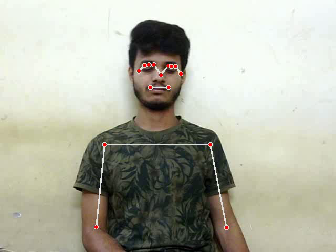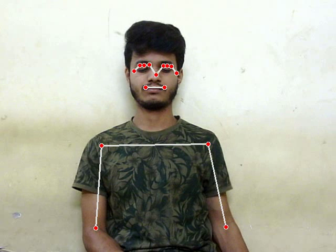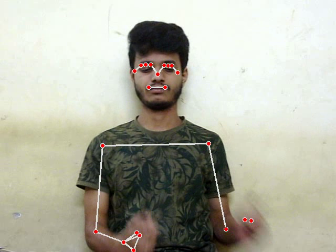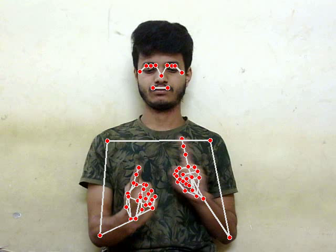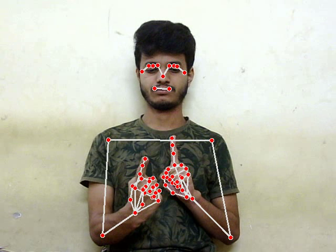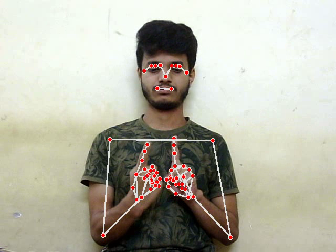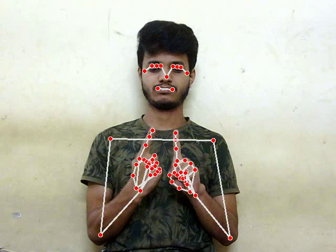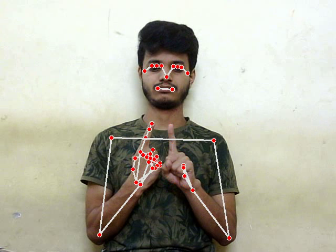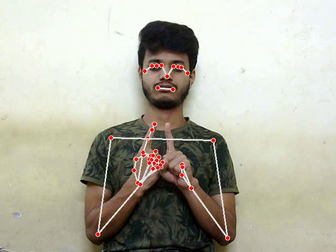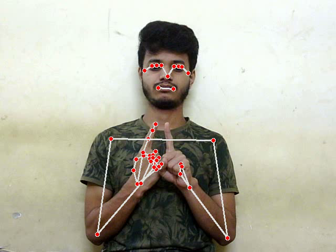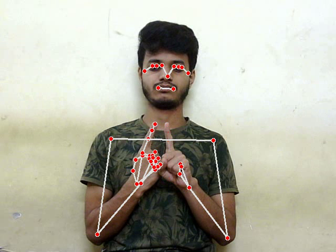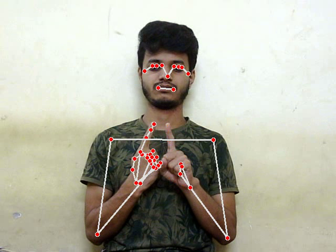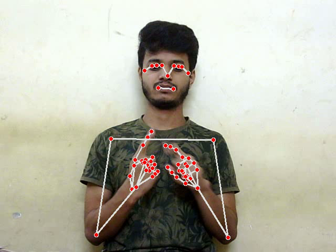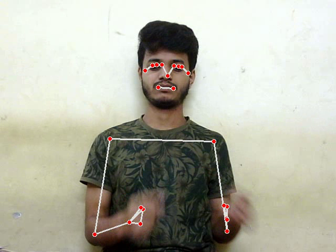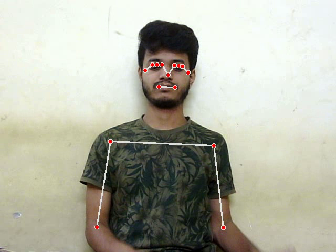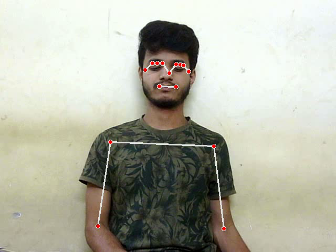meet